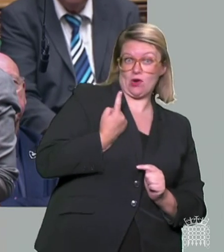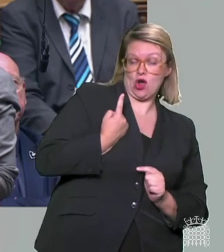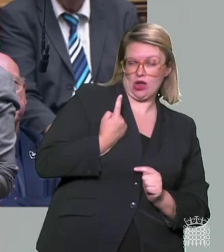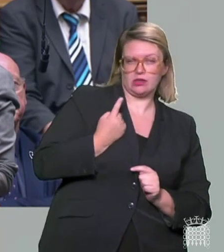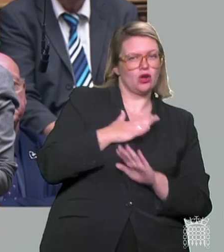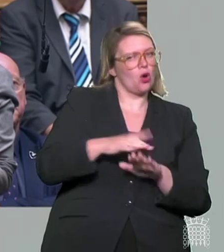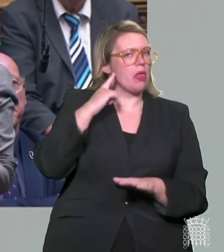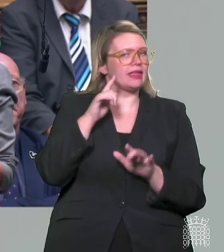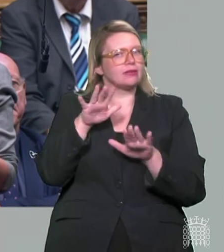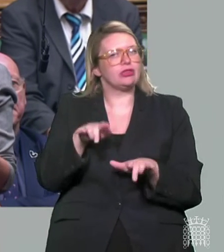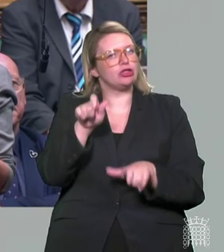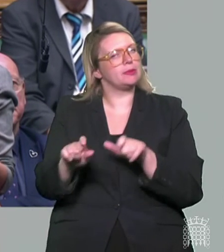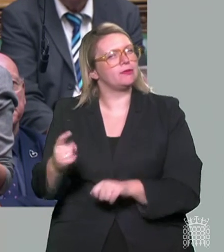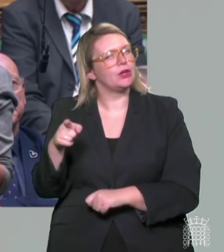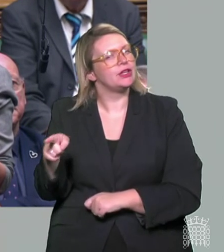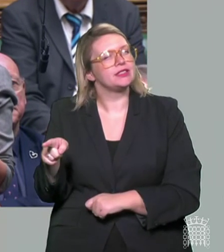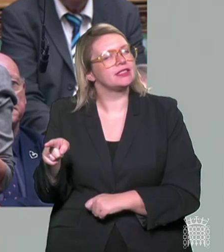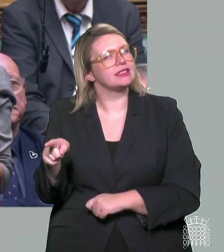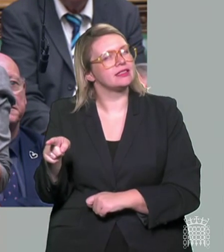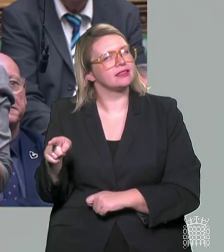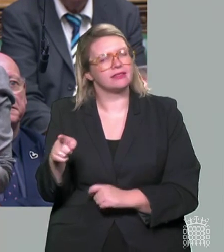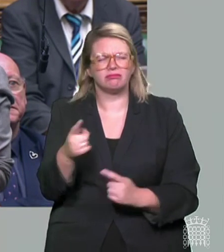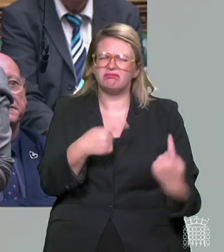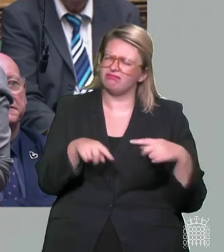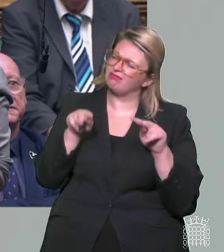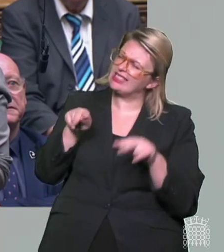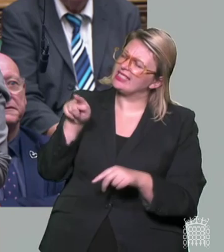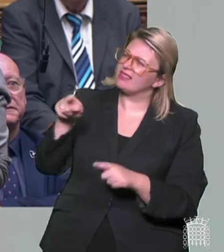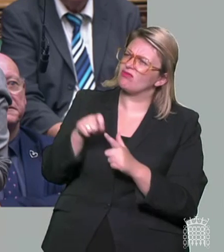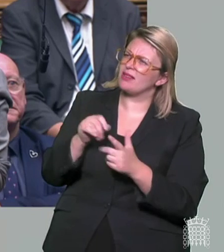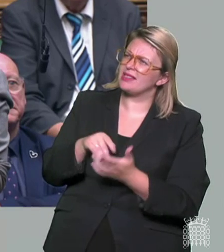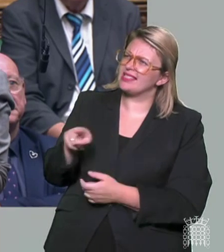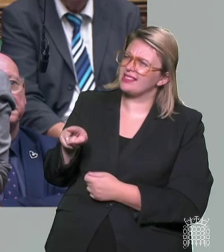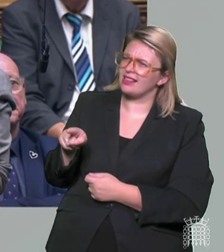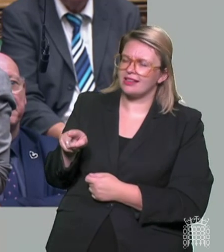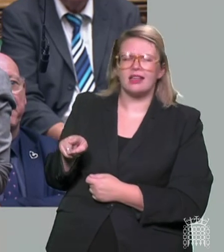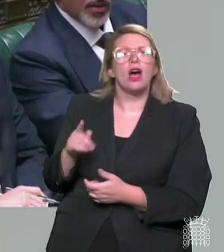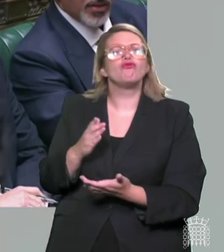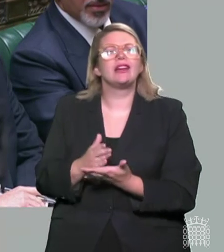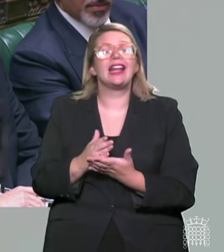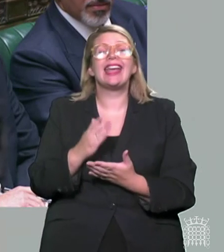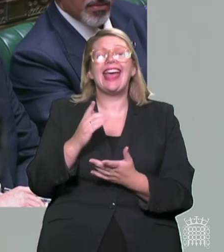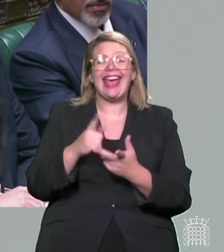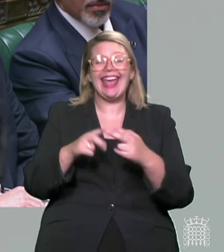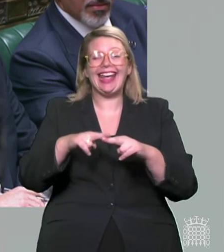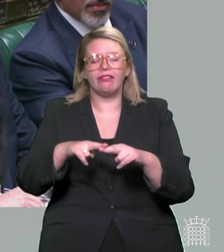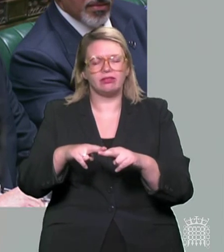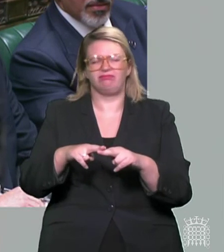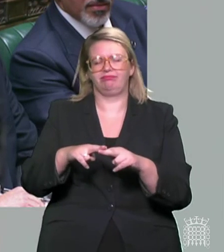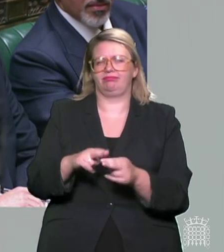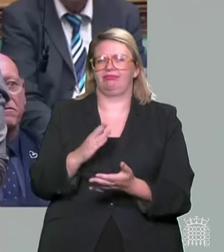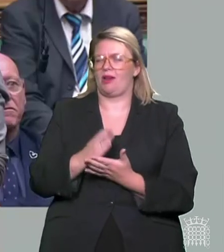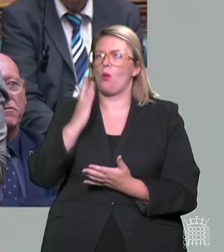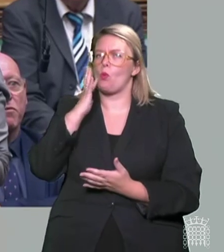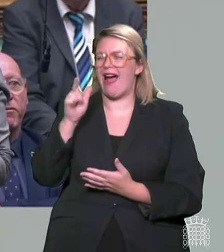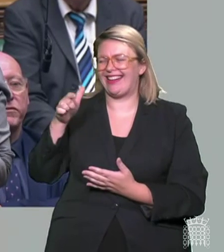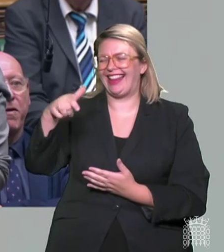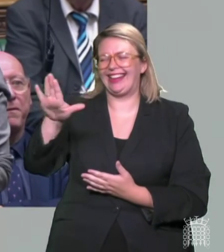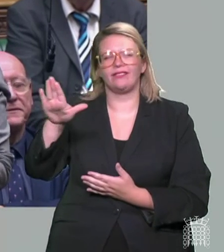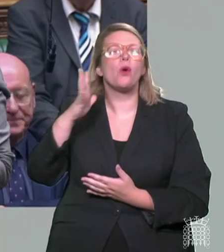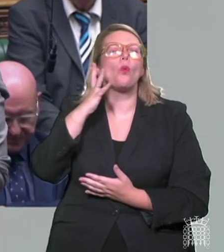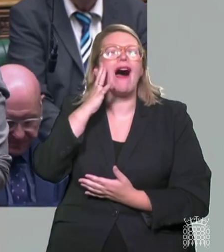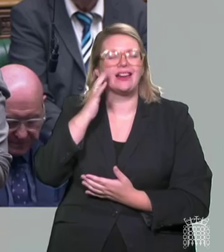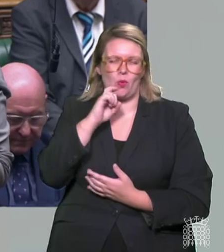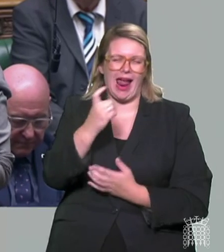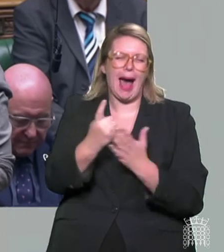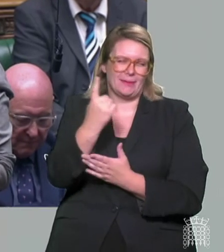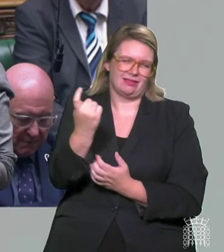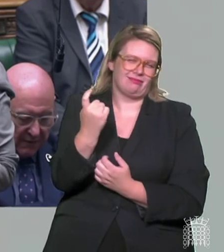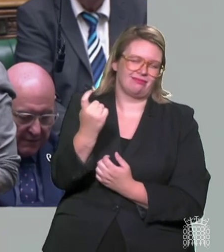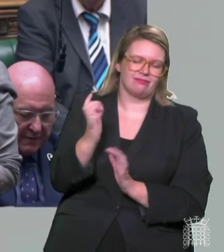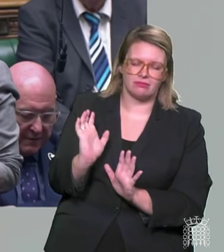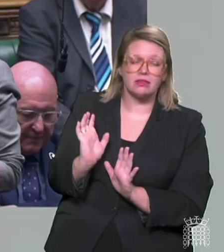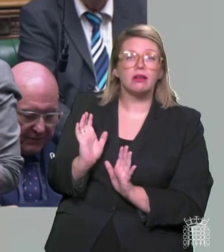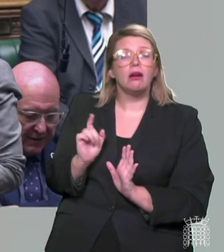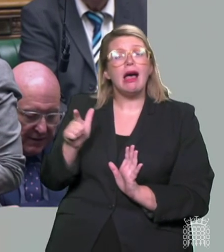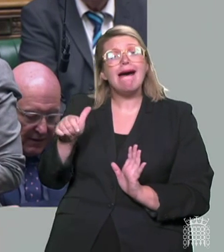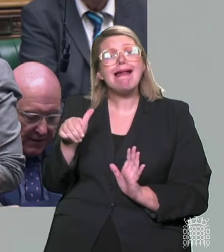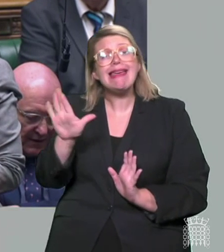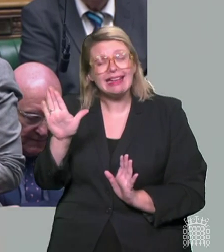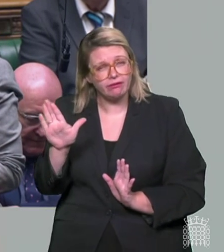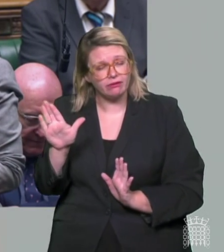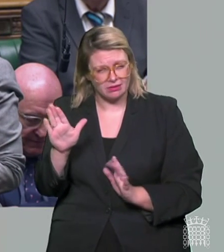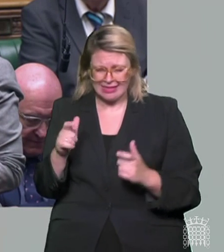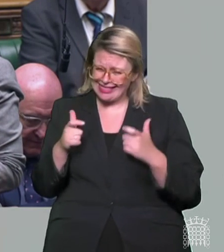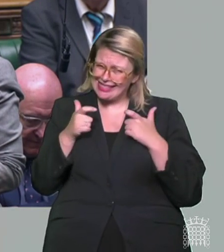However, people can see that even if he goes—it is not an if; it is a when, isn’t it?—the same Westminster arrogance will continue to dictate our futures in Wales.